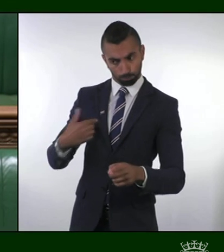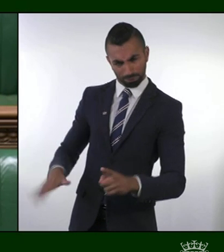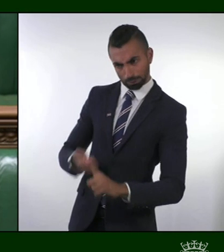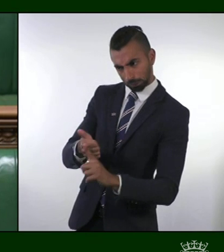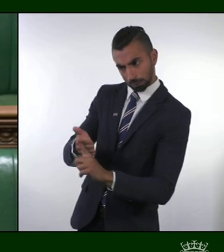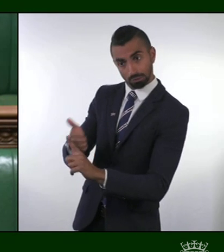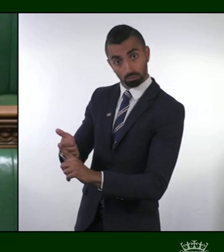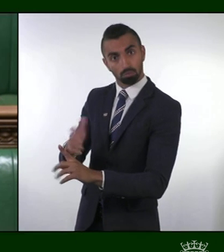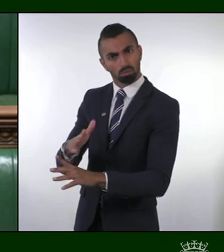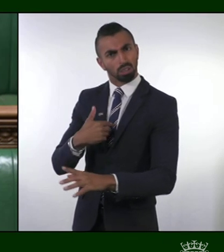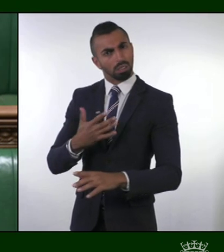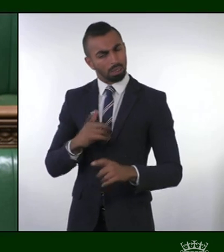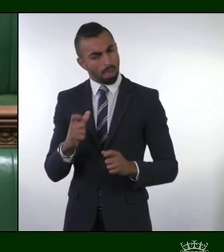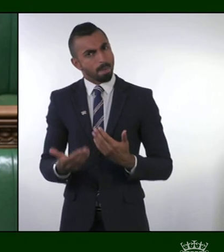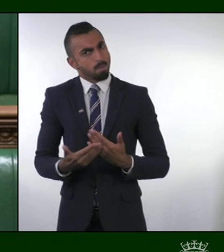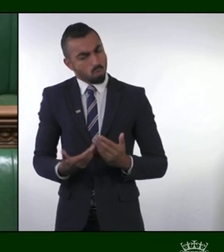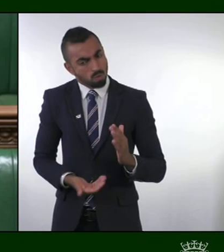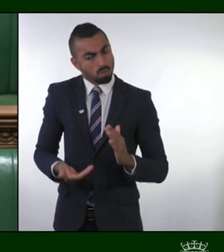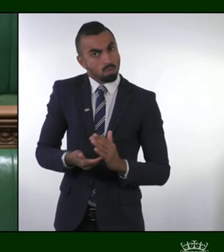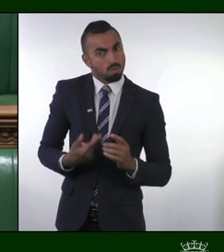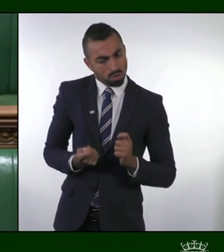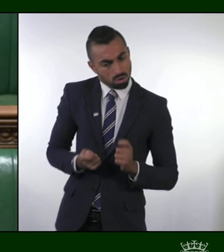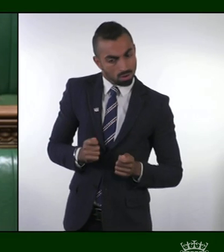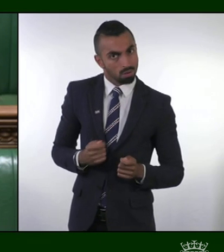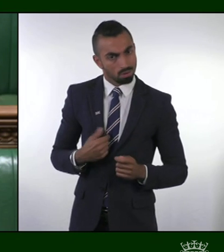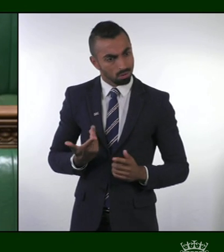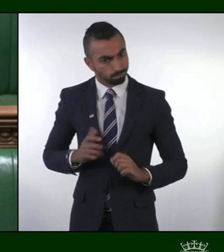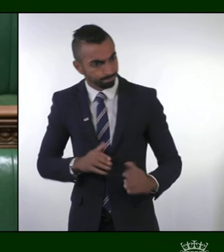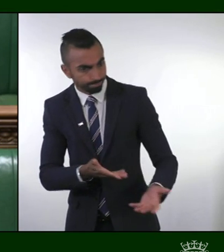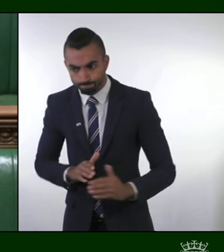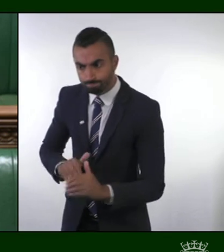Today, I want to set out for the House a new three-point plan for jobs.